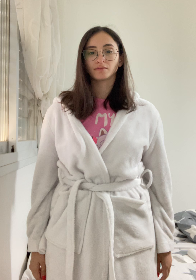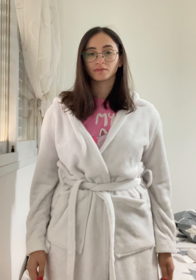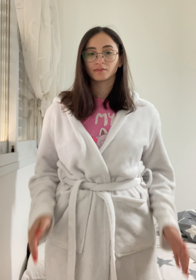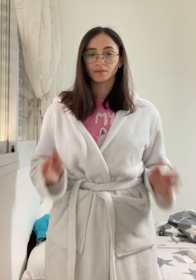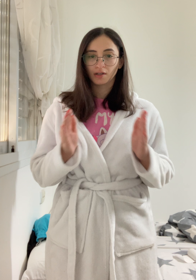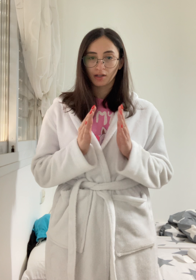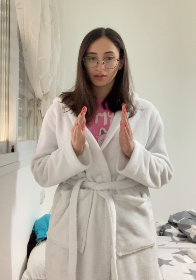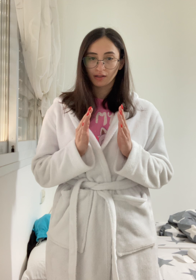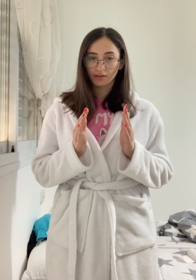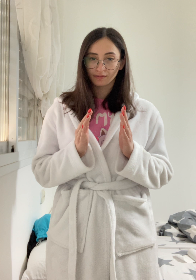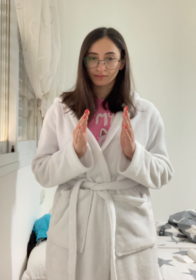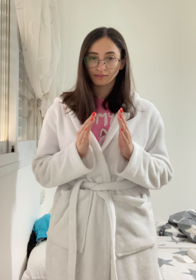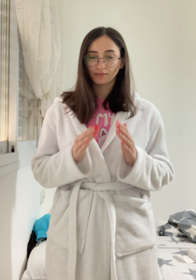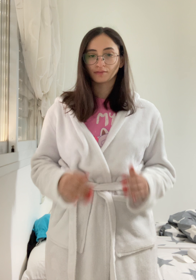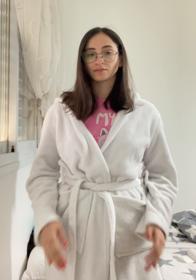קטן